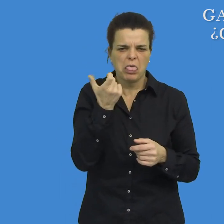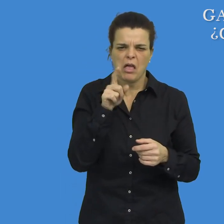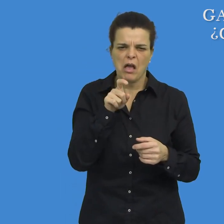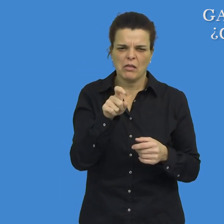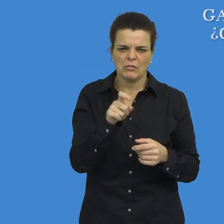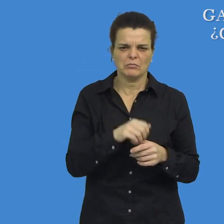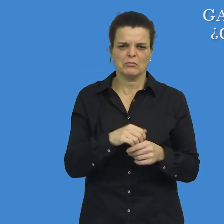cancer